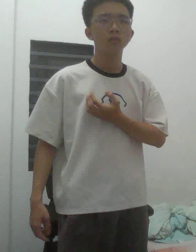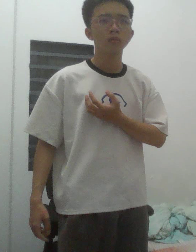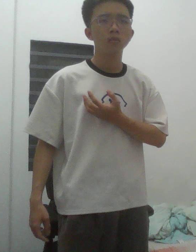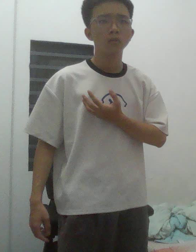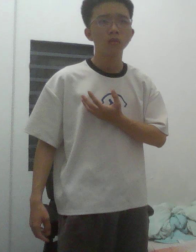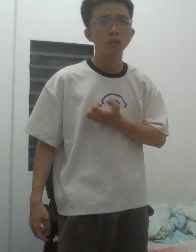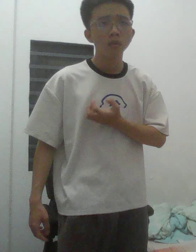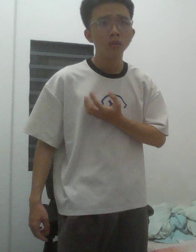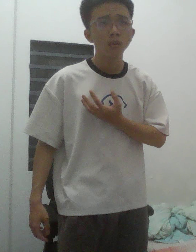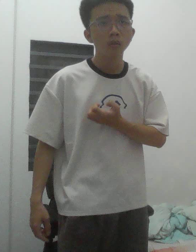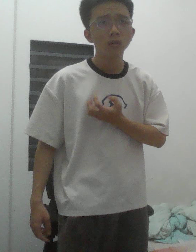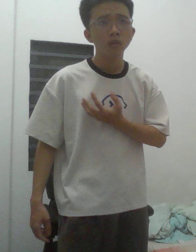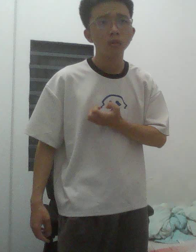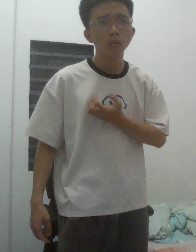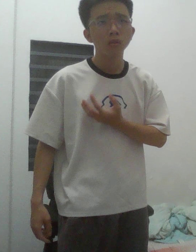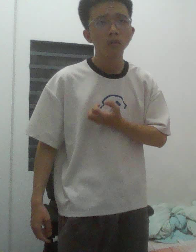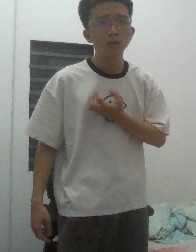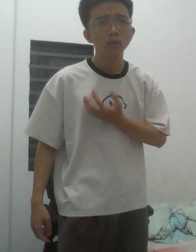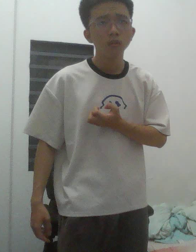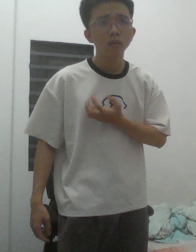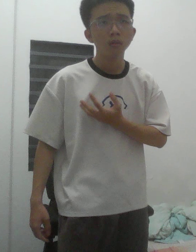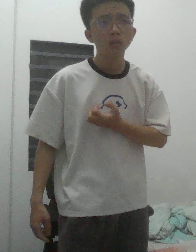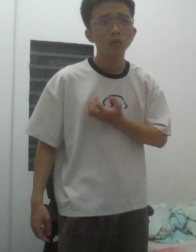lo so